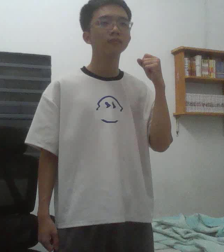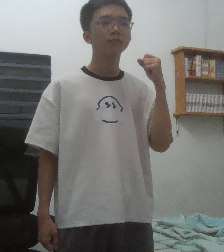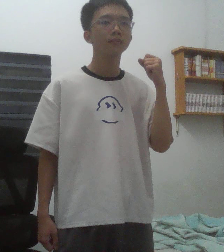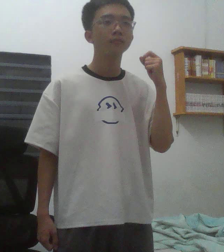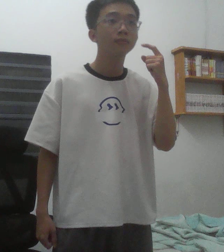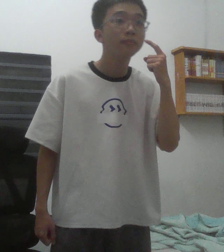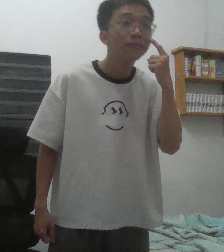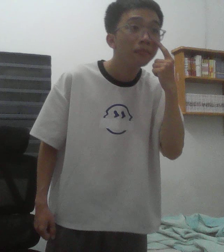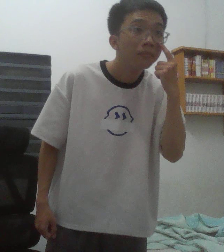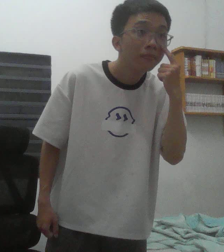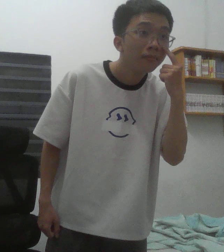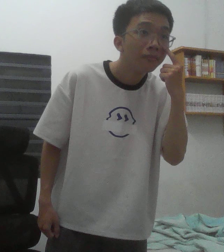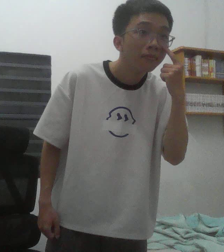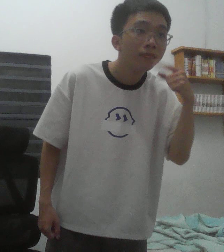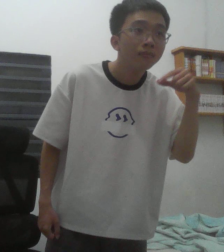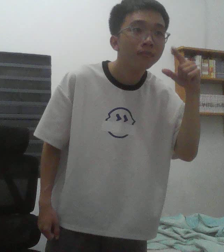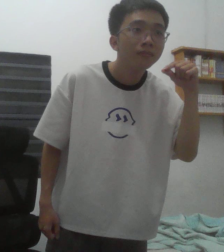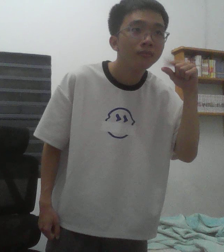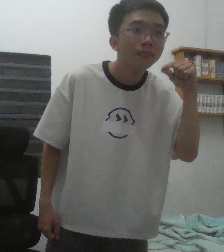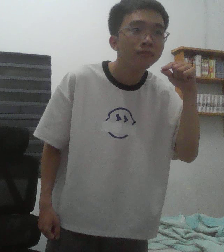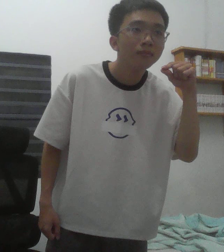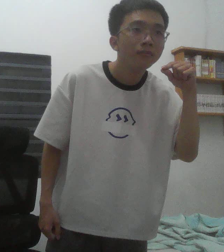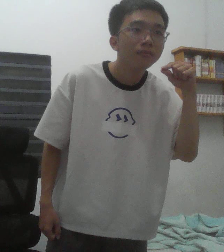lam quen